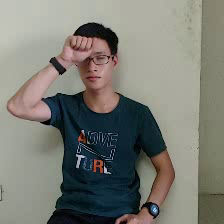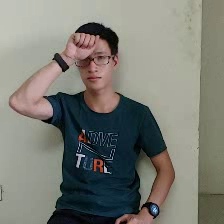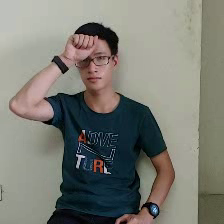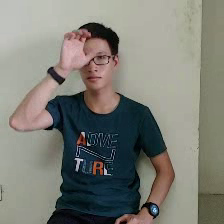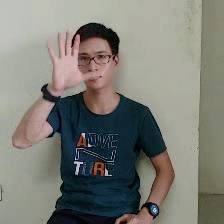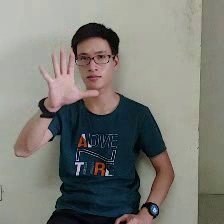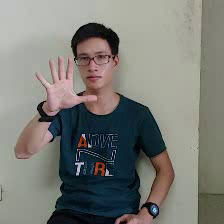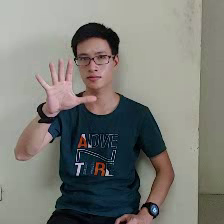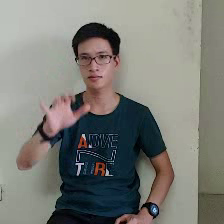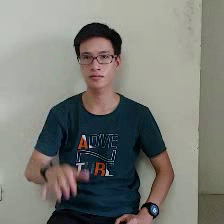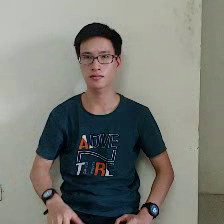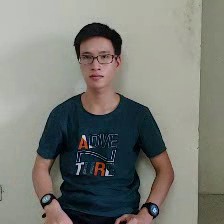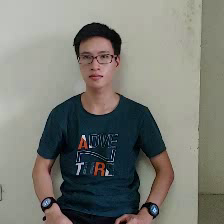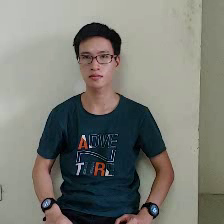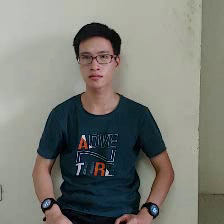Dạy dỗ